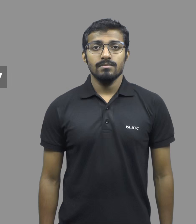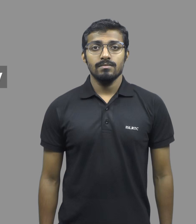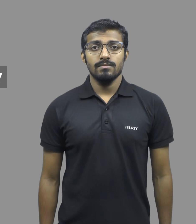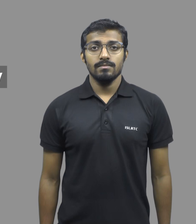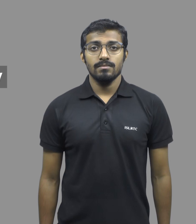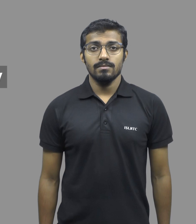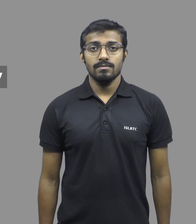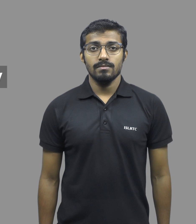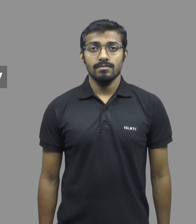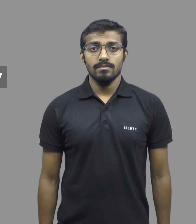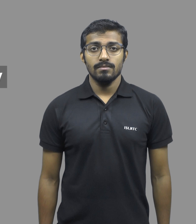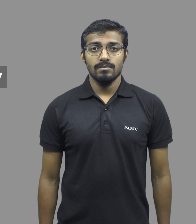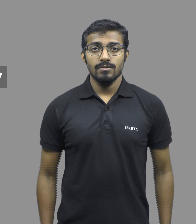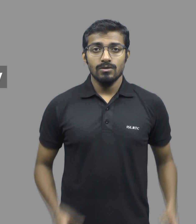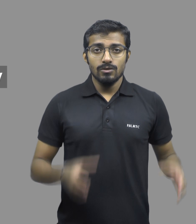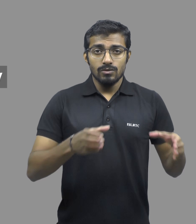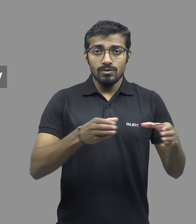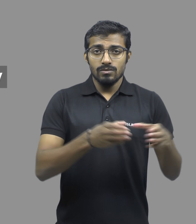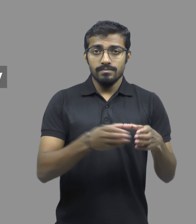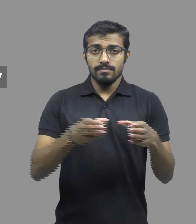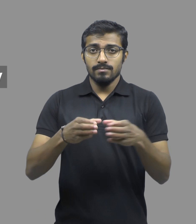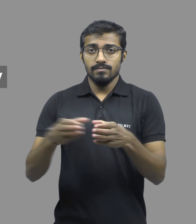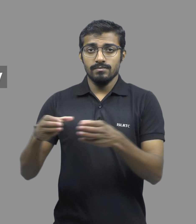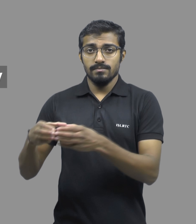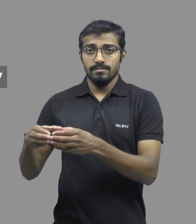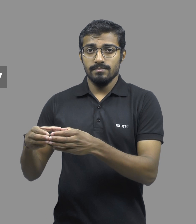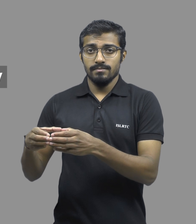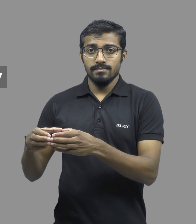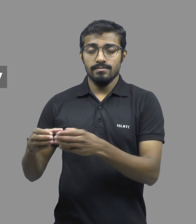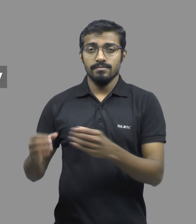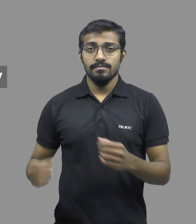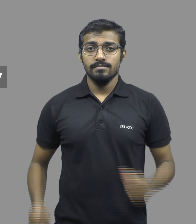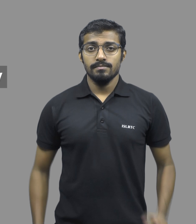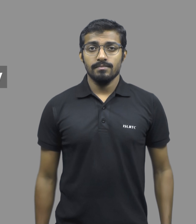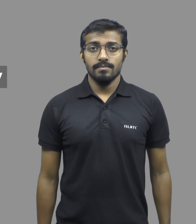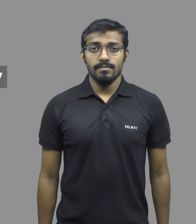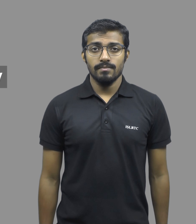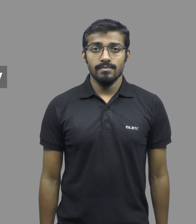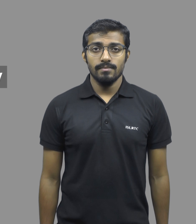Category Classification Group Section